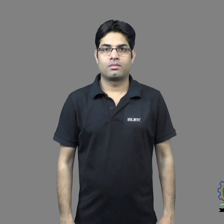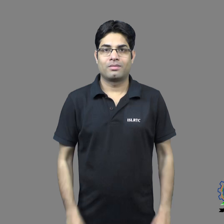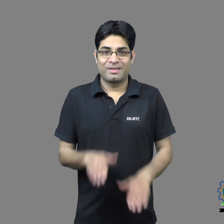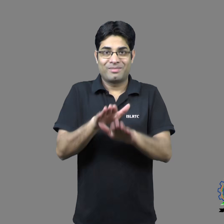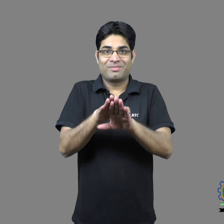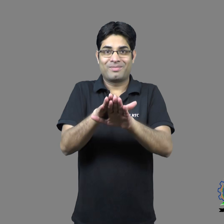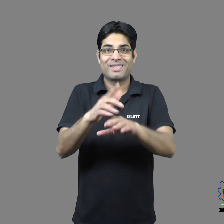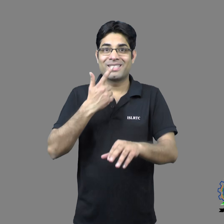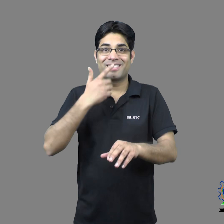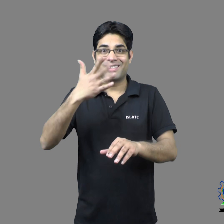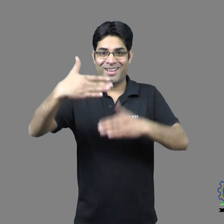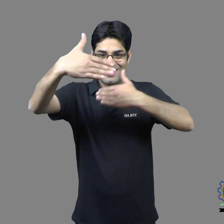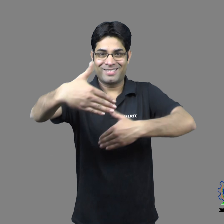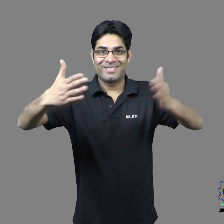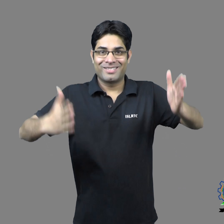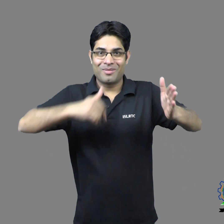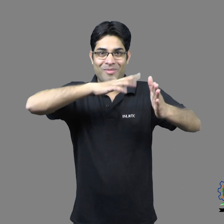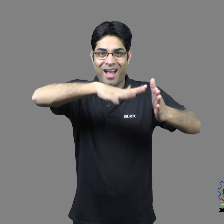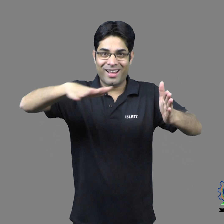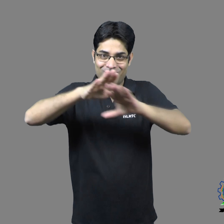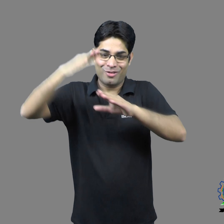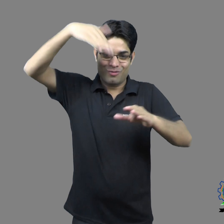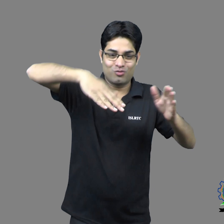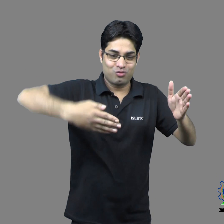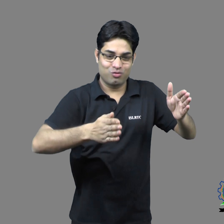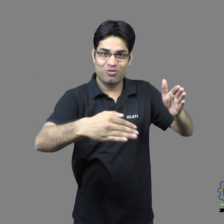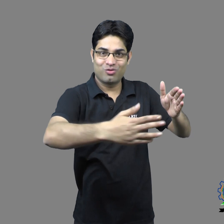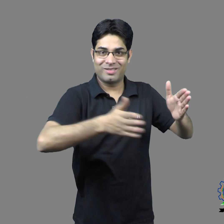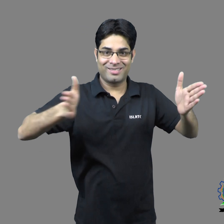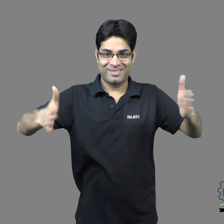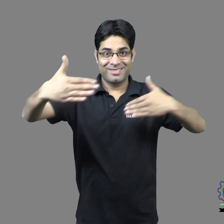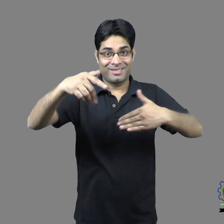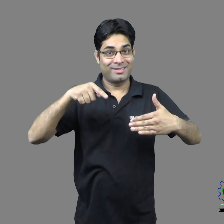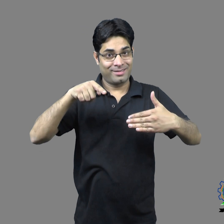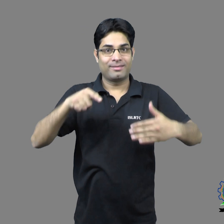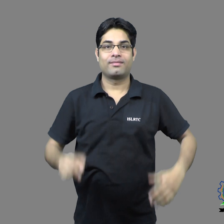Aquarium Fish Tank